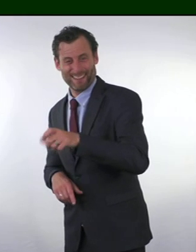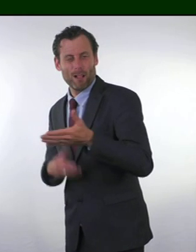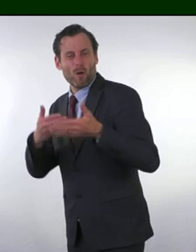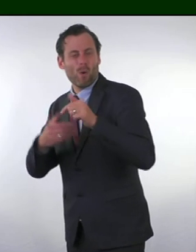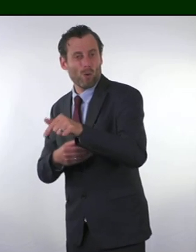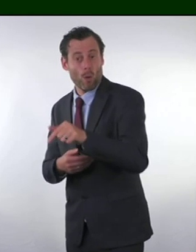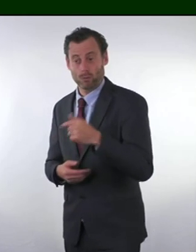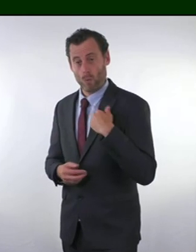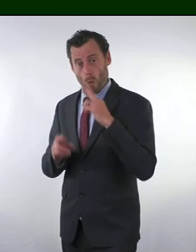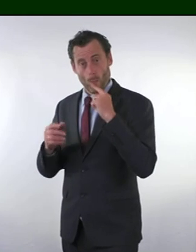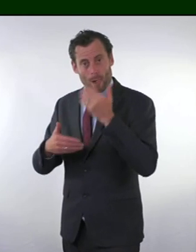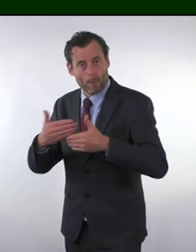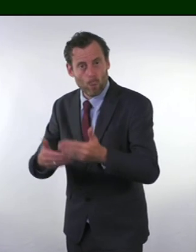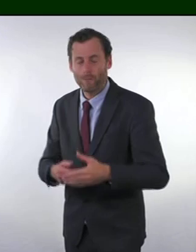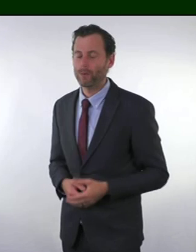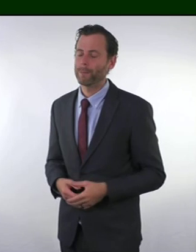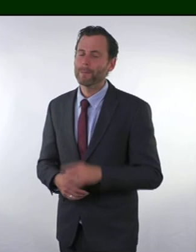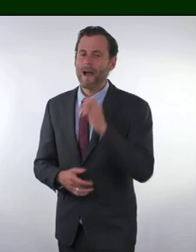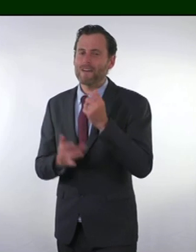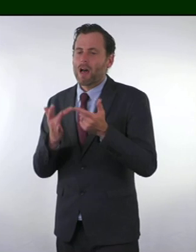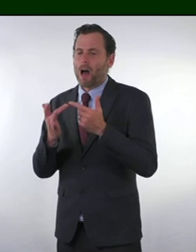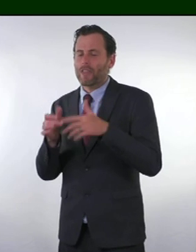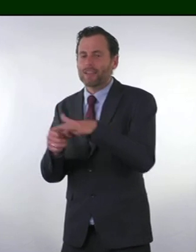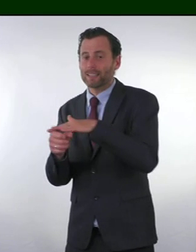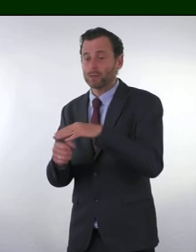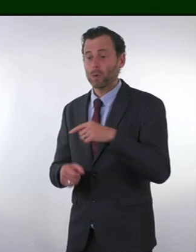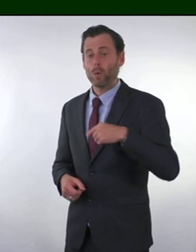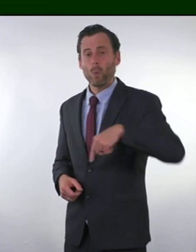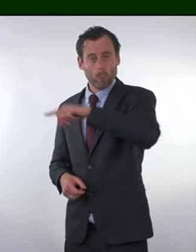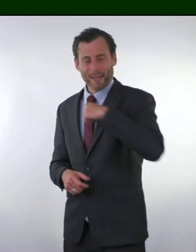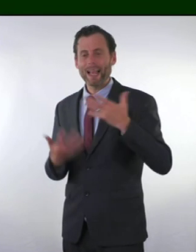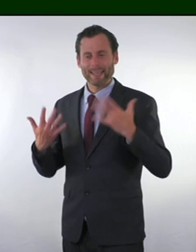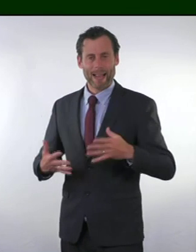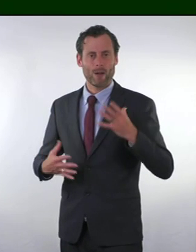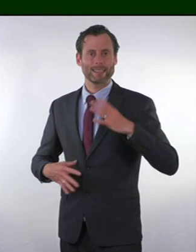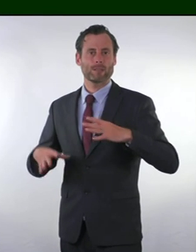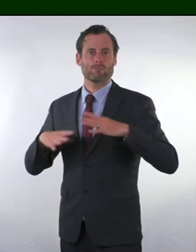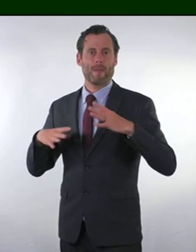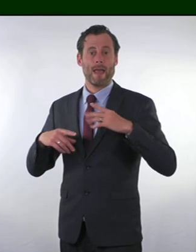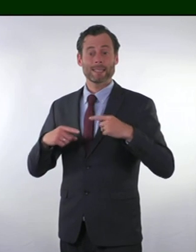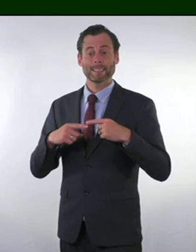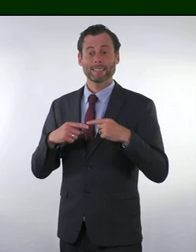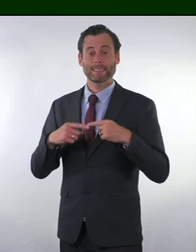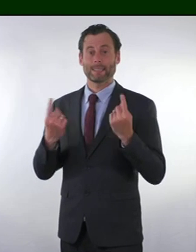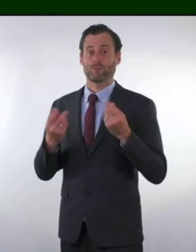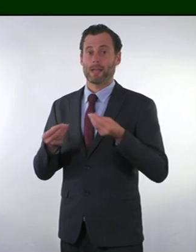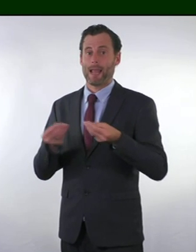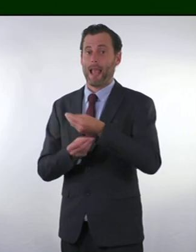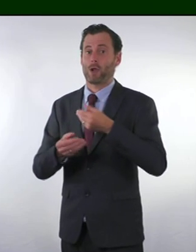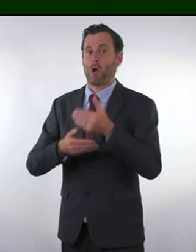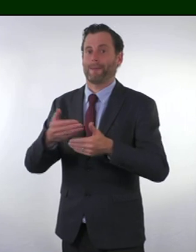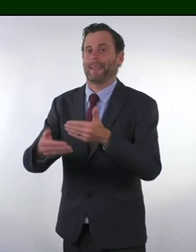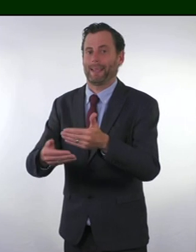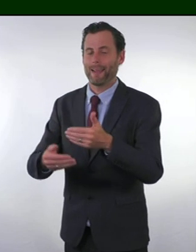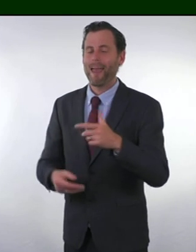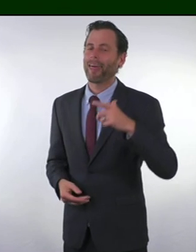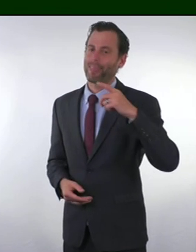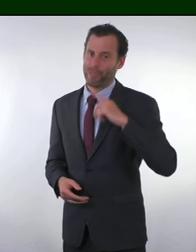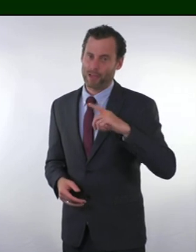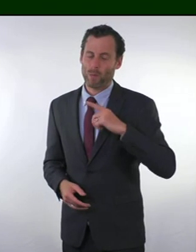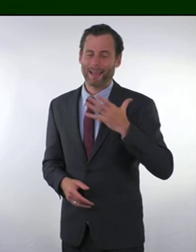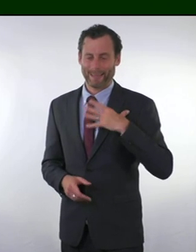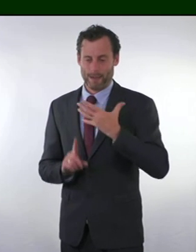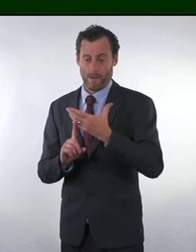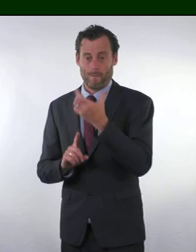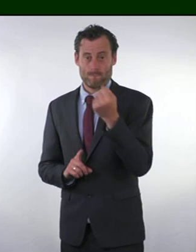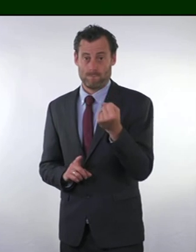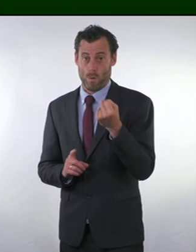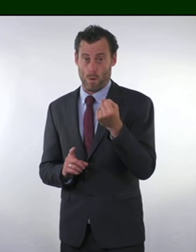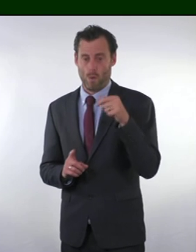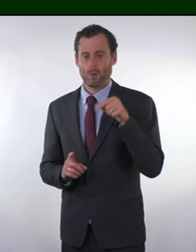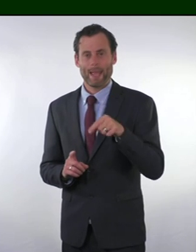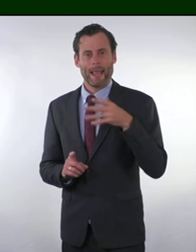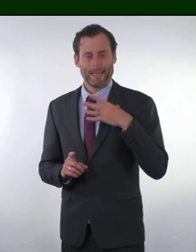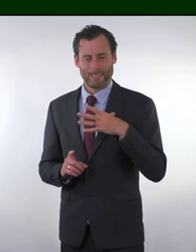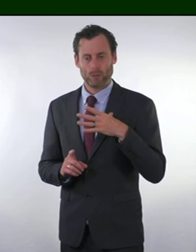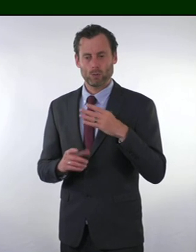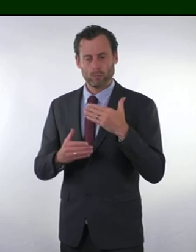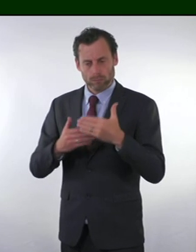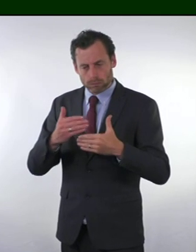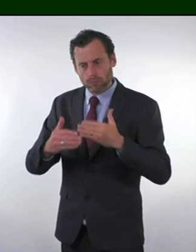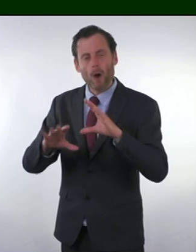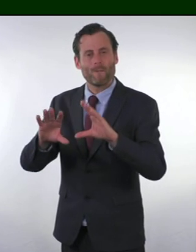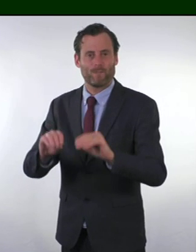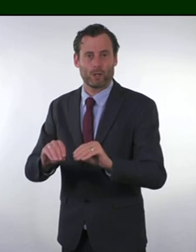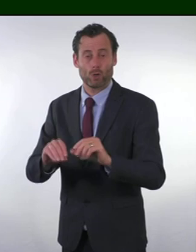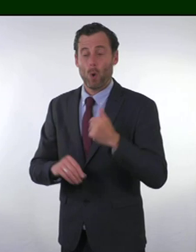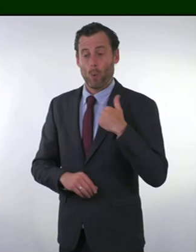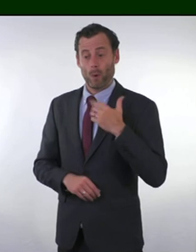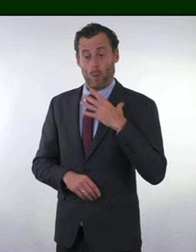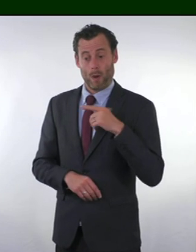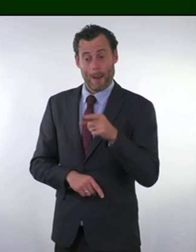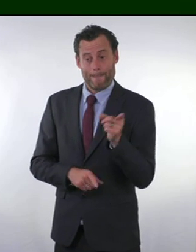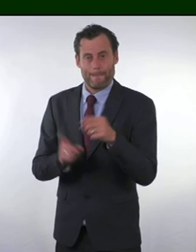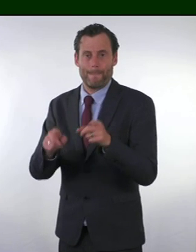With regard to the other sectors, we need to adjust to a new economy, which is why it is right that over time, furlough winds down gradually and flexibly, while at the same time we reward employees generously for bringing furloughed employees back.